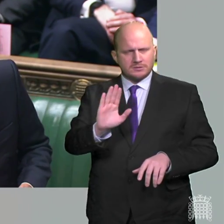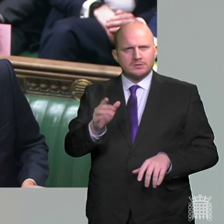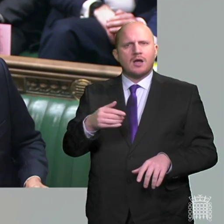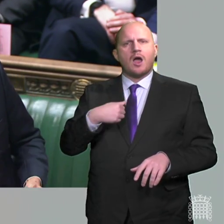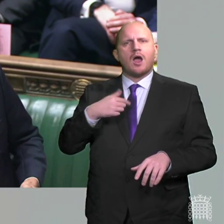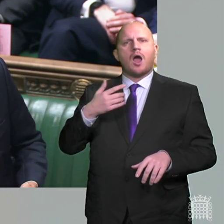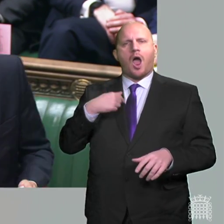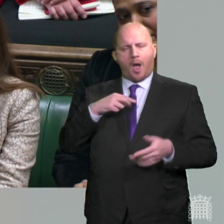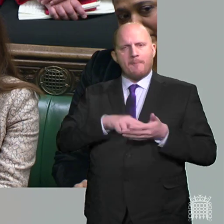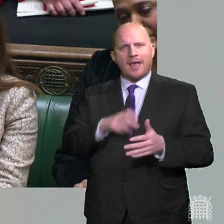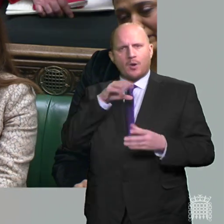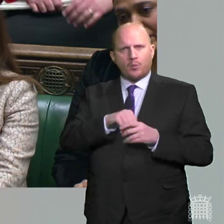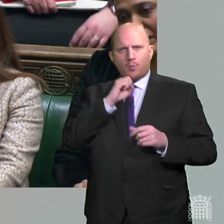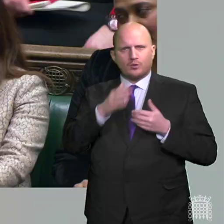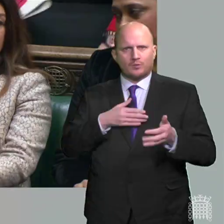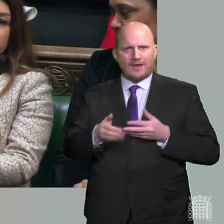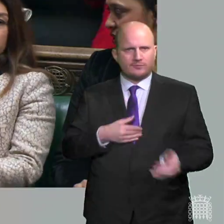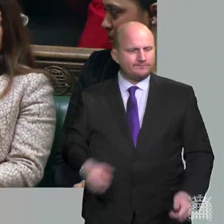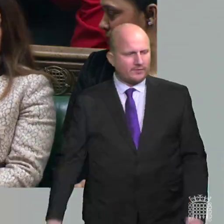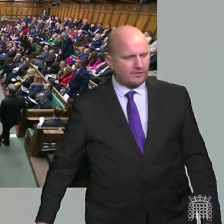That is what our plans will do.